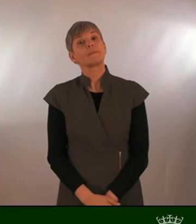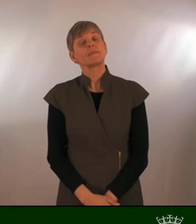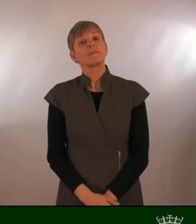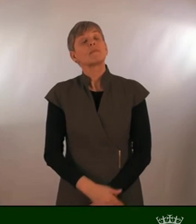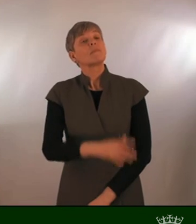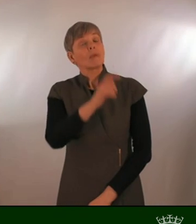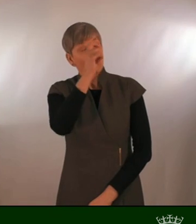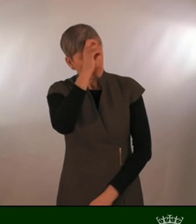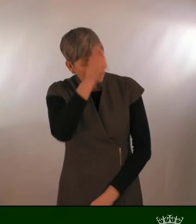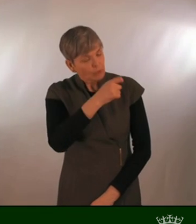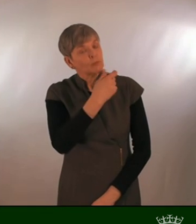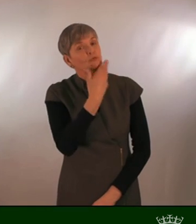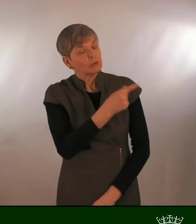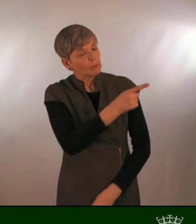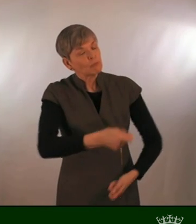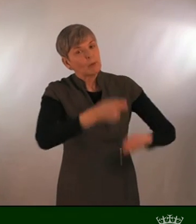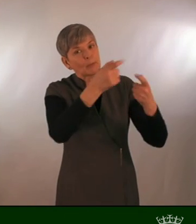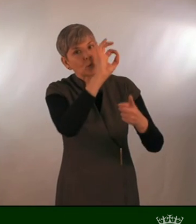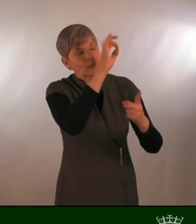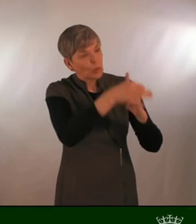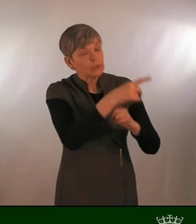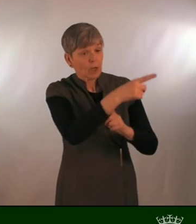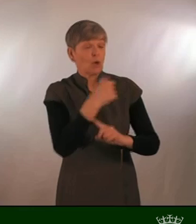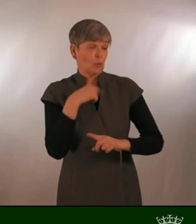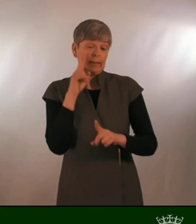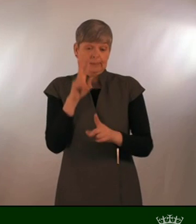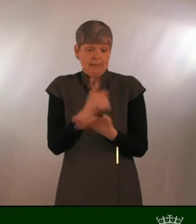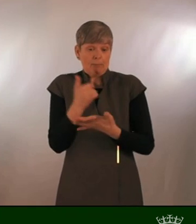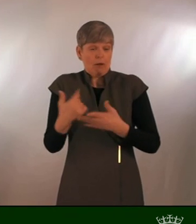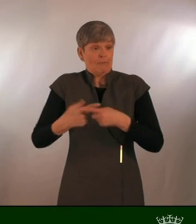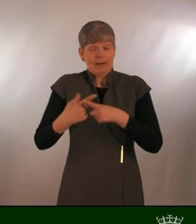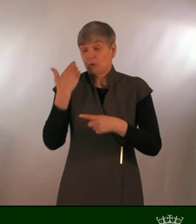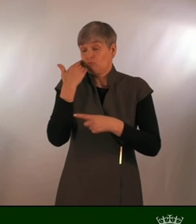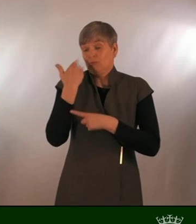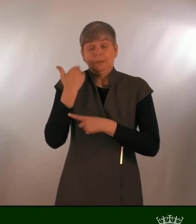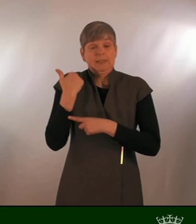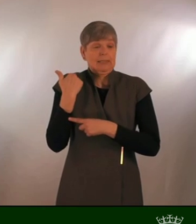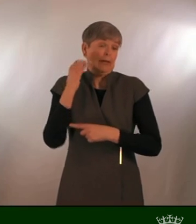He will have seen what the Governor of the Bank of England has done today to the cost of borrowing overall.